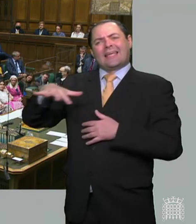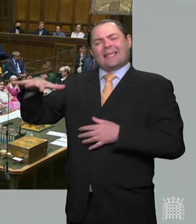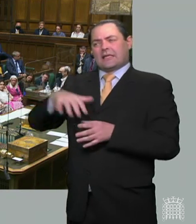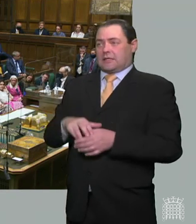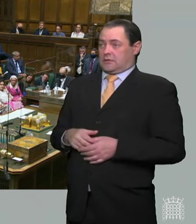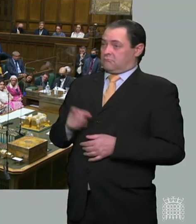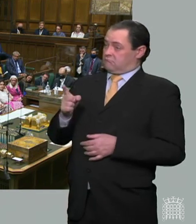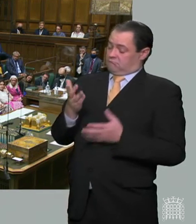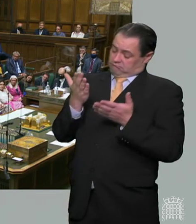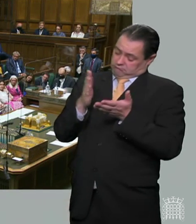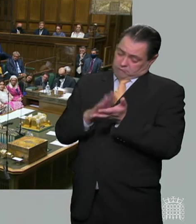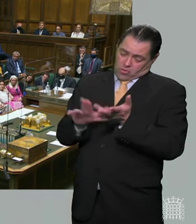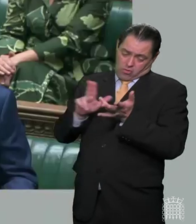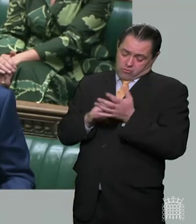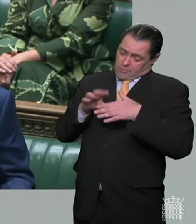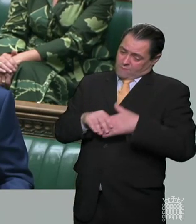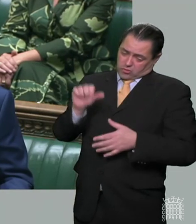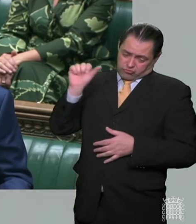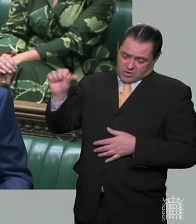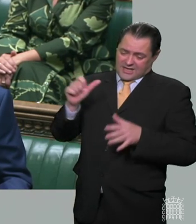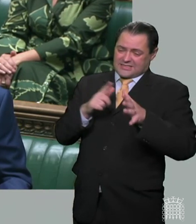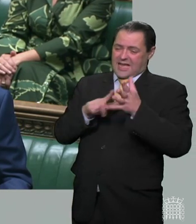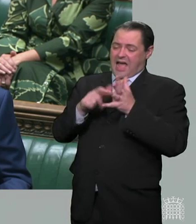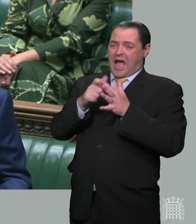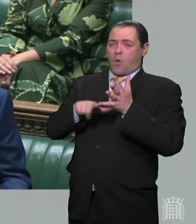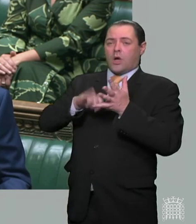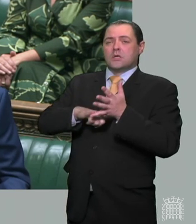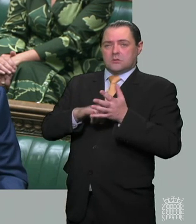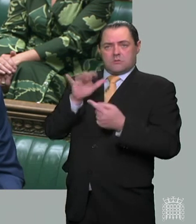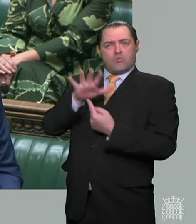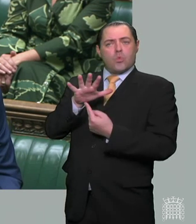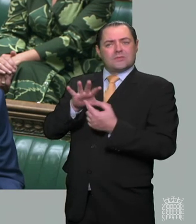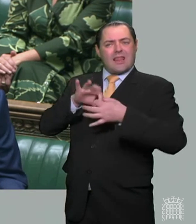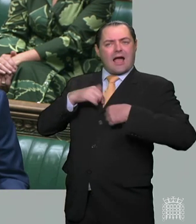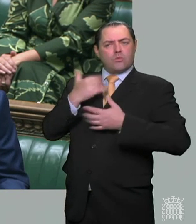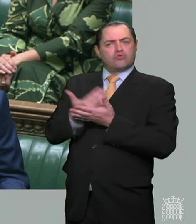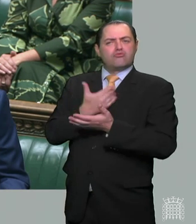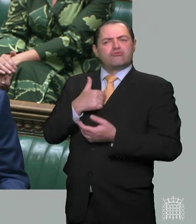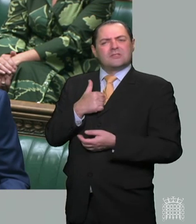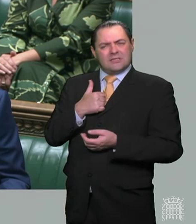My honourable Friend is bang on. The AUKUS partnership is incredibly important for our security.